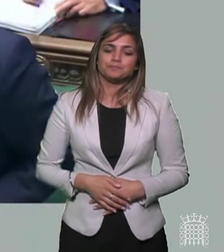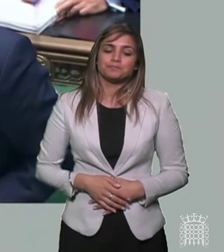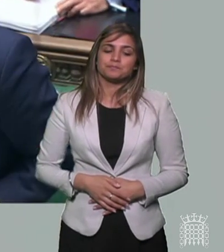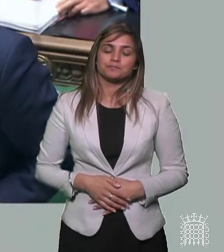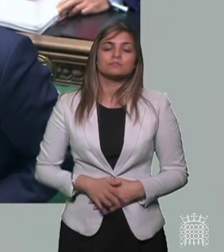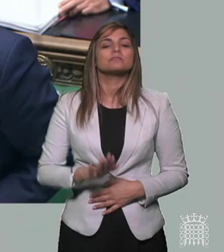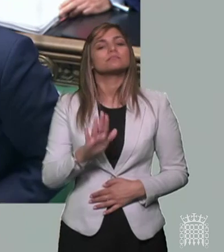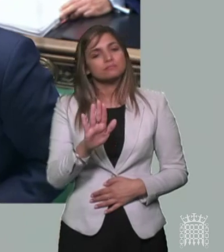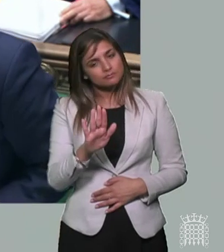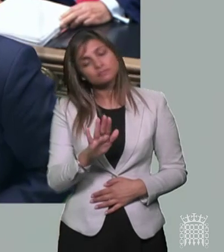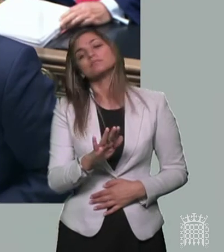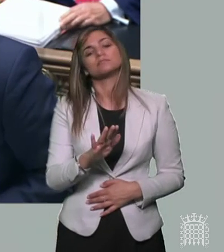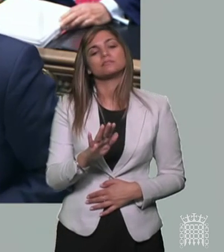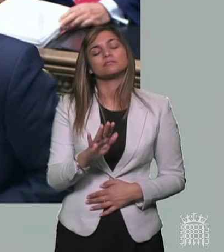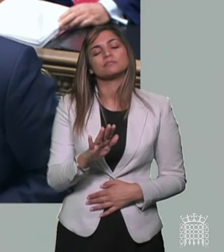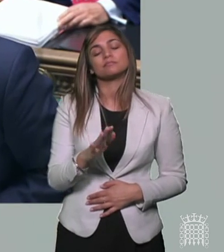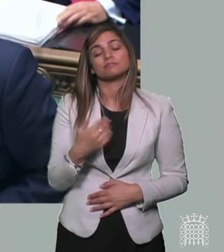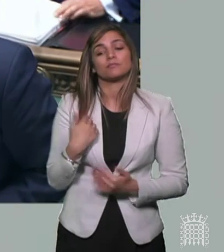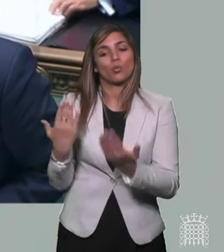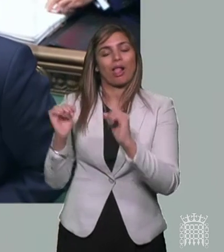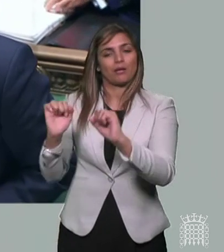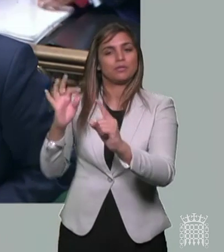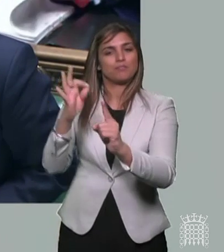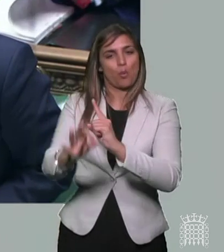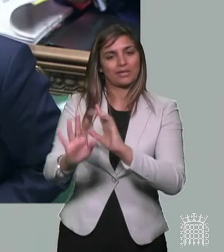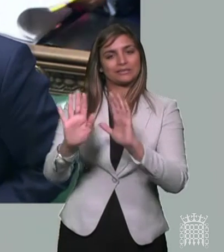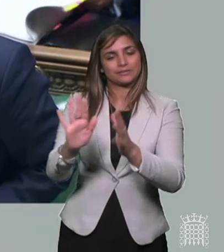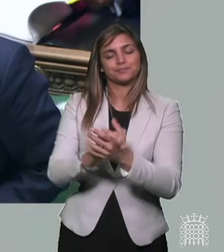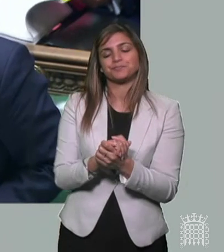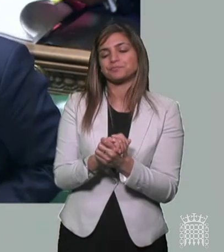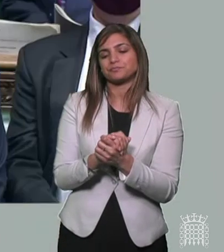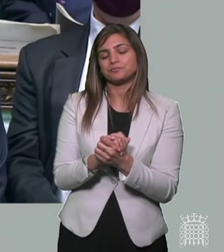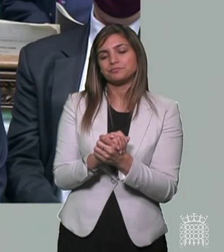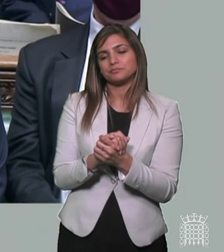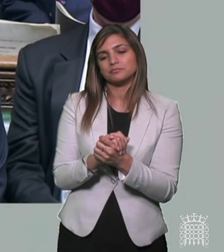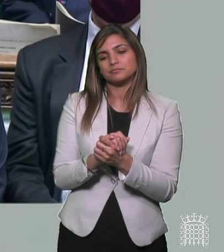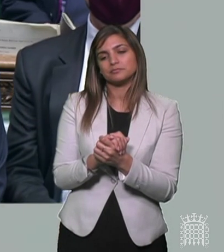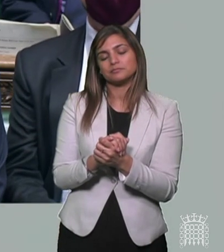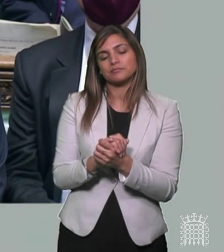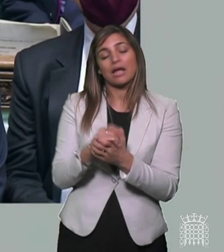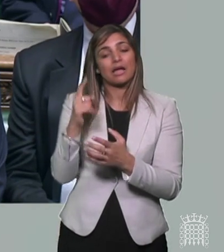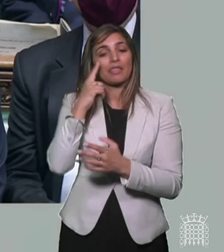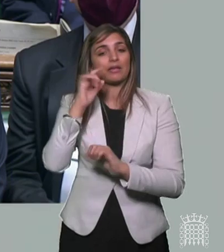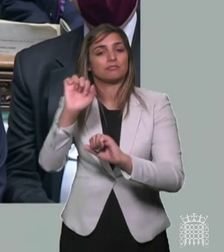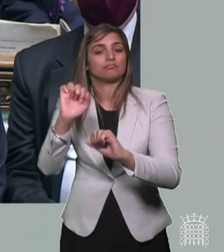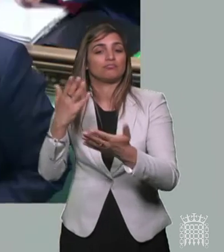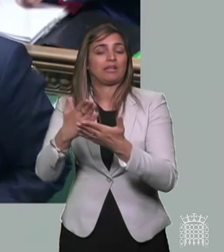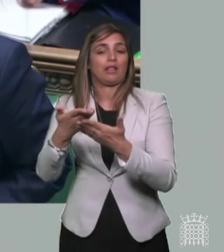I welcome the point that the honourable Gentleman makes in the partisan spirit with which I think it was intended.